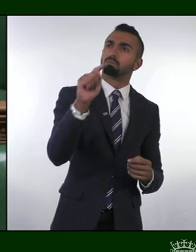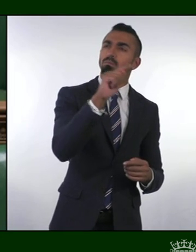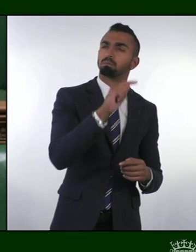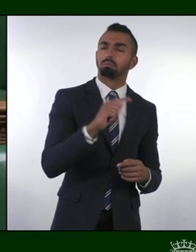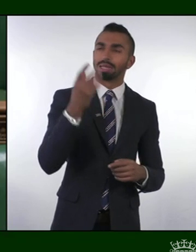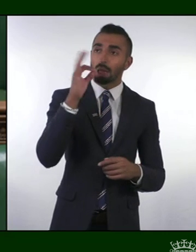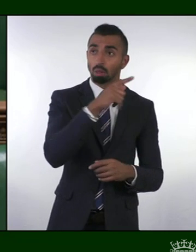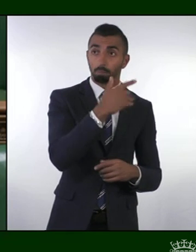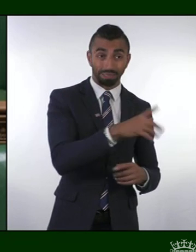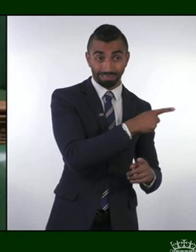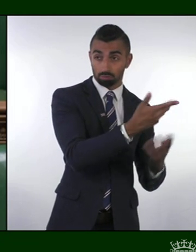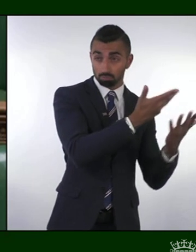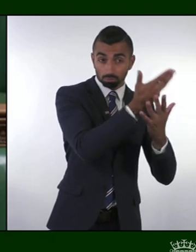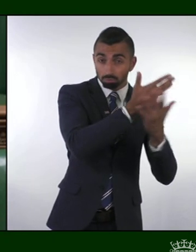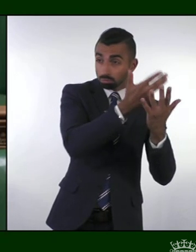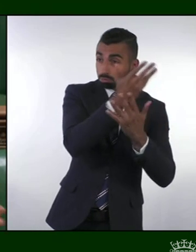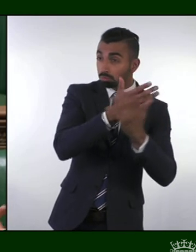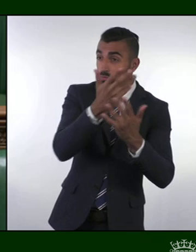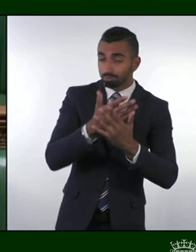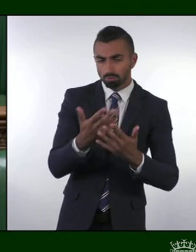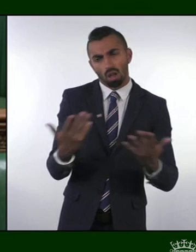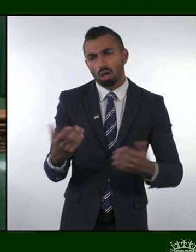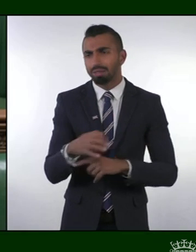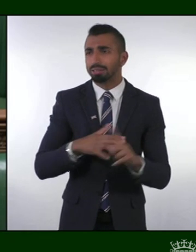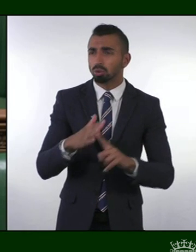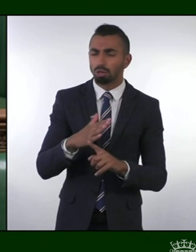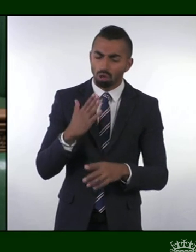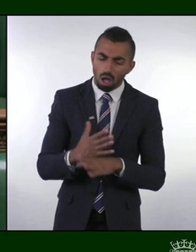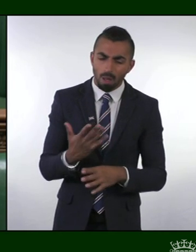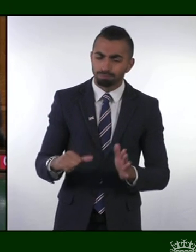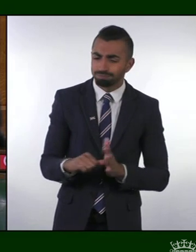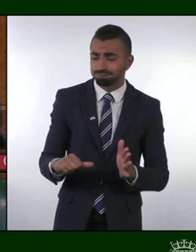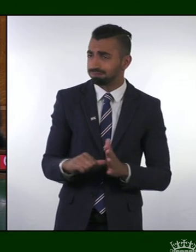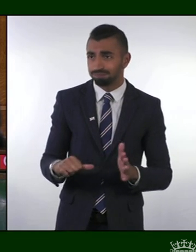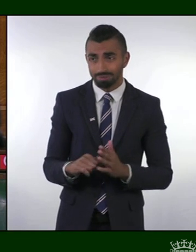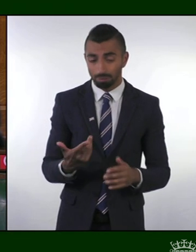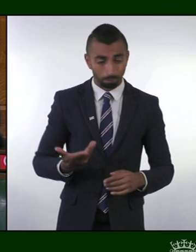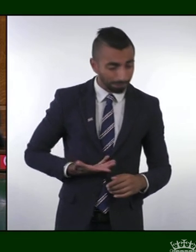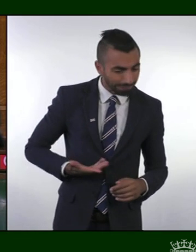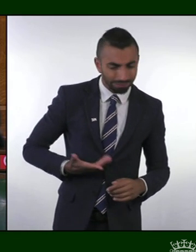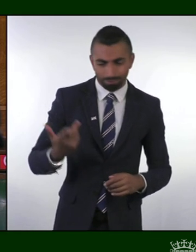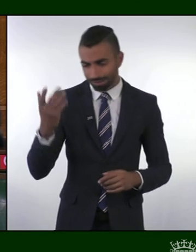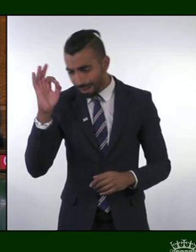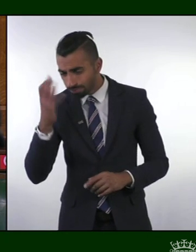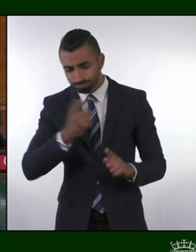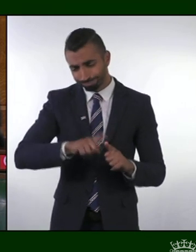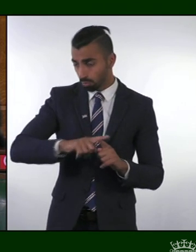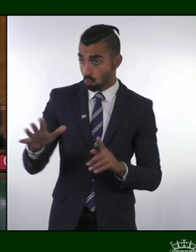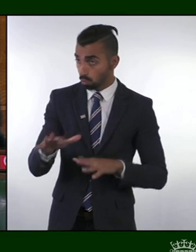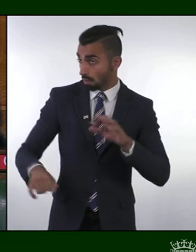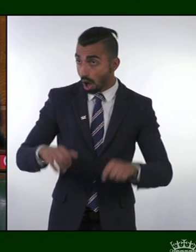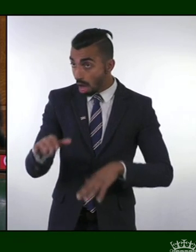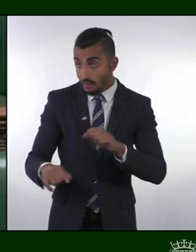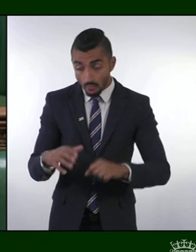Of course it was going to be difficult—it is difficult for all of us, whether it is business or a local authority—to get through this time, but considerable support has been put in place.